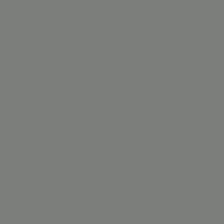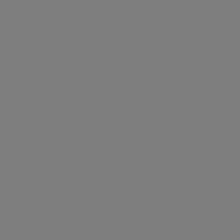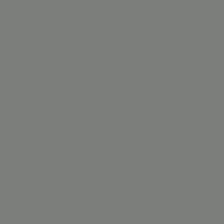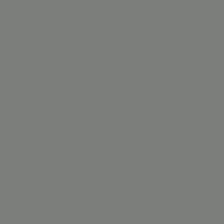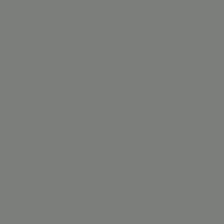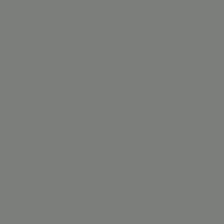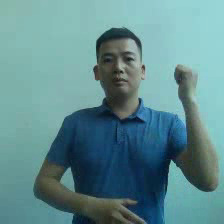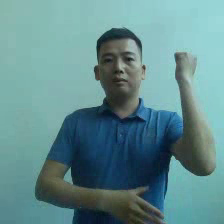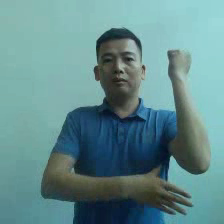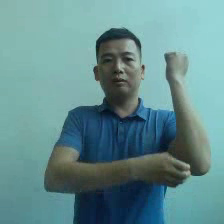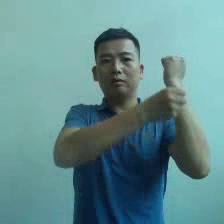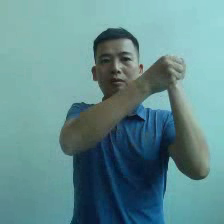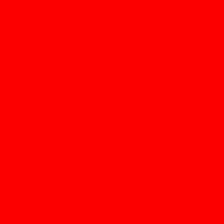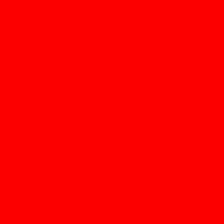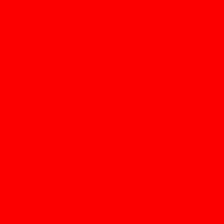Cứu